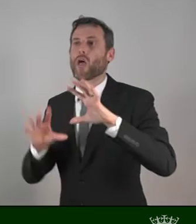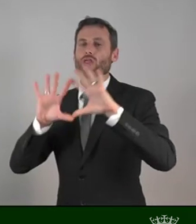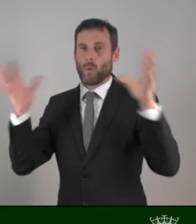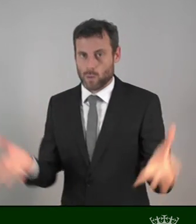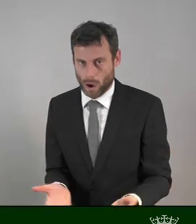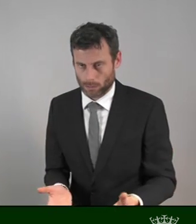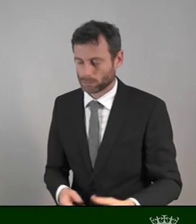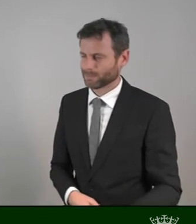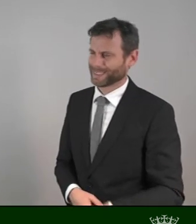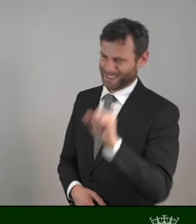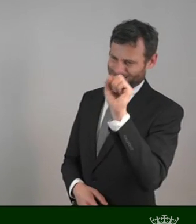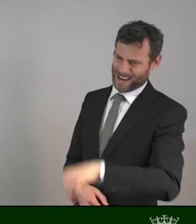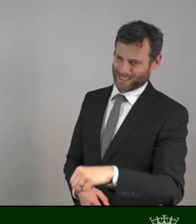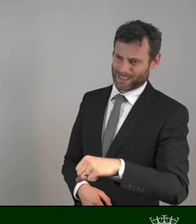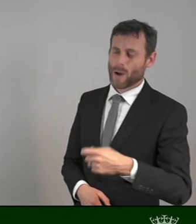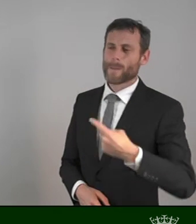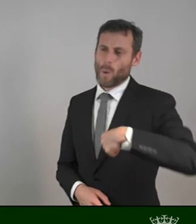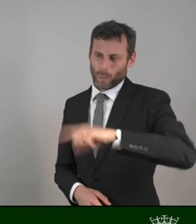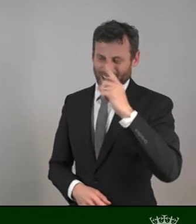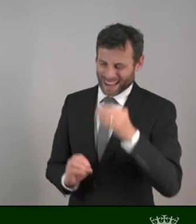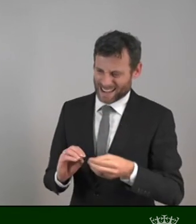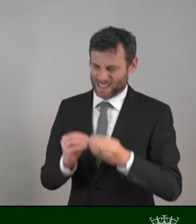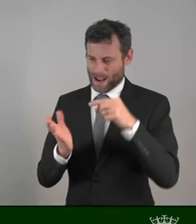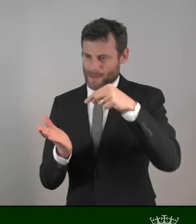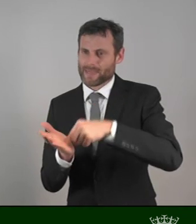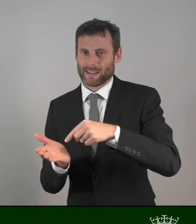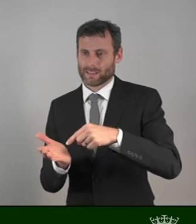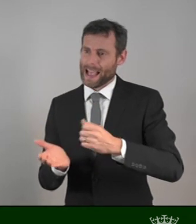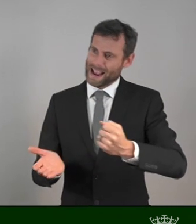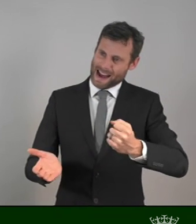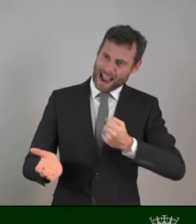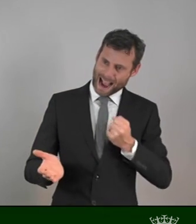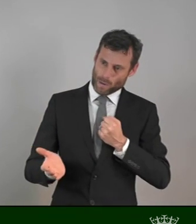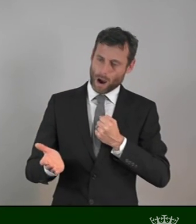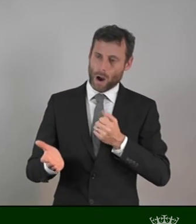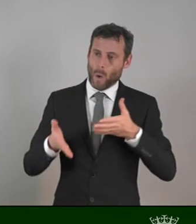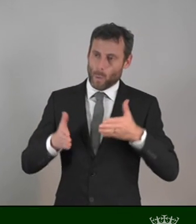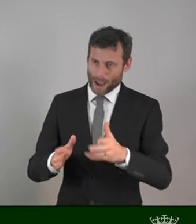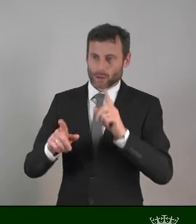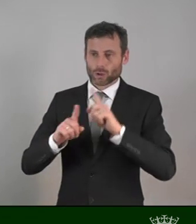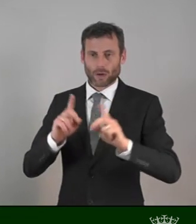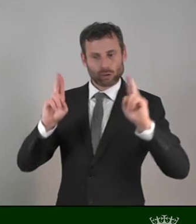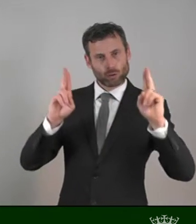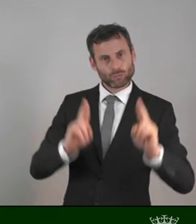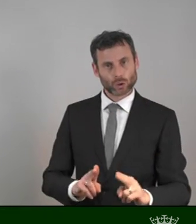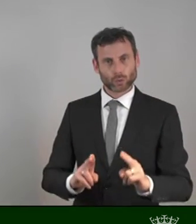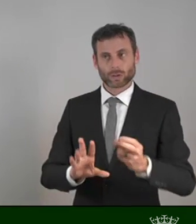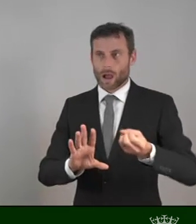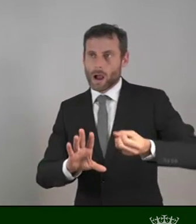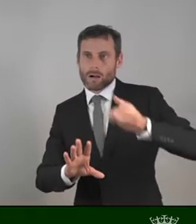Yes. Not only that, but we can do it in such a way as to continue this country’s reduction in hydrocarbon emissions.